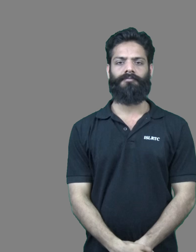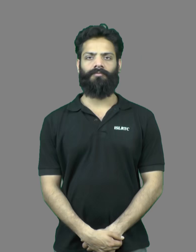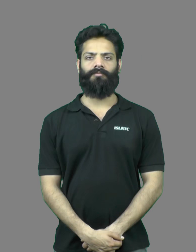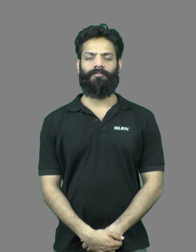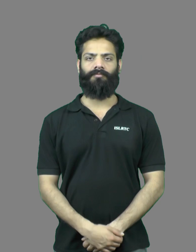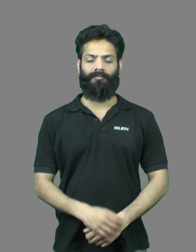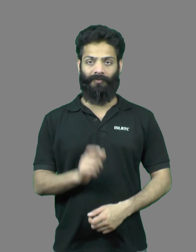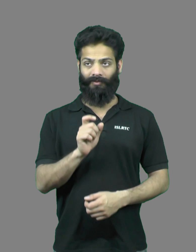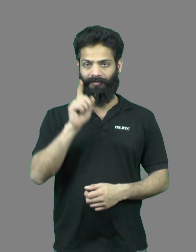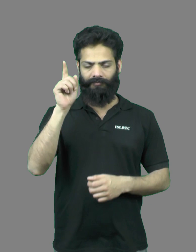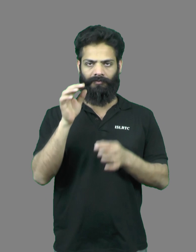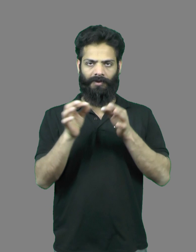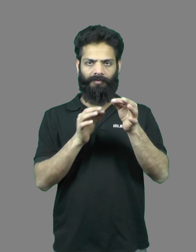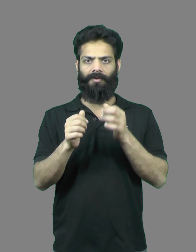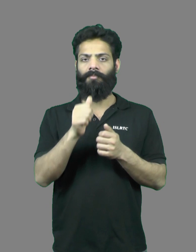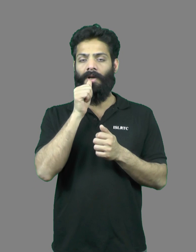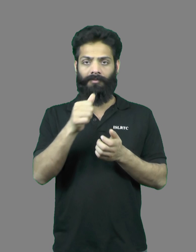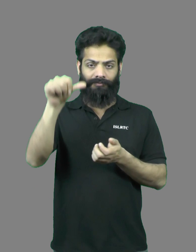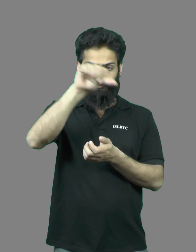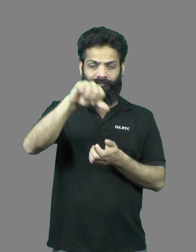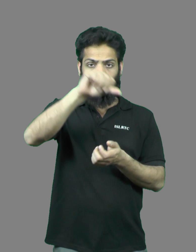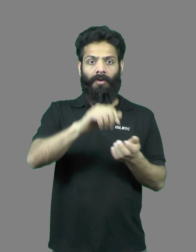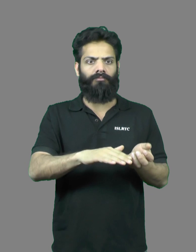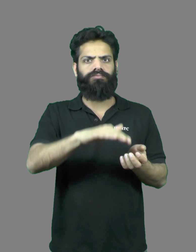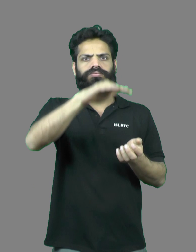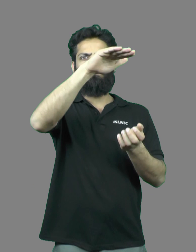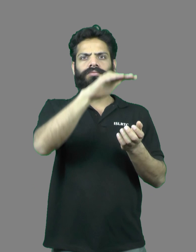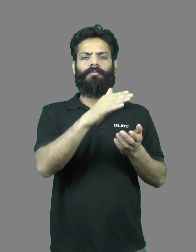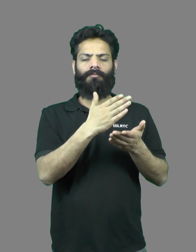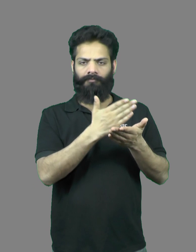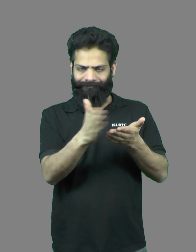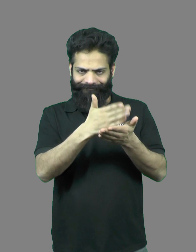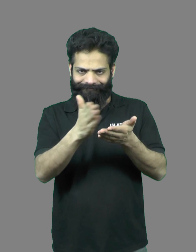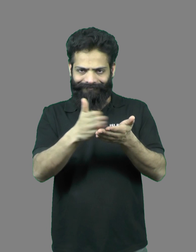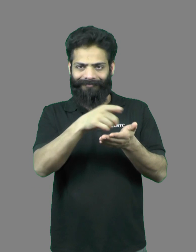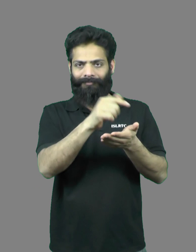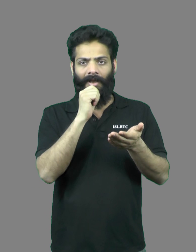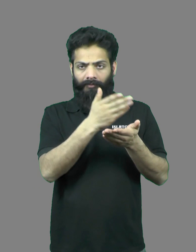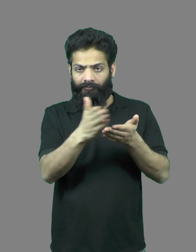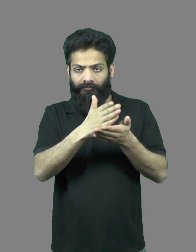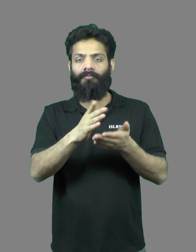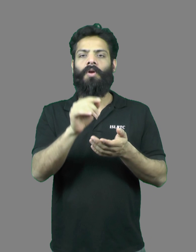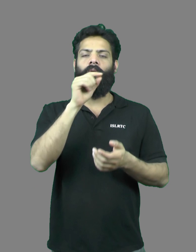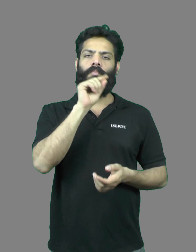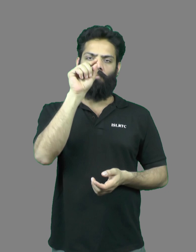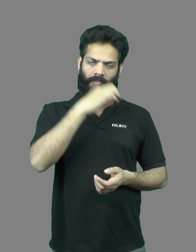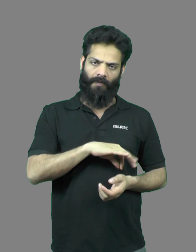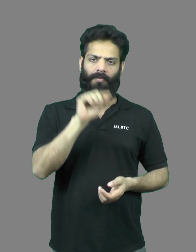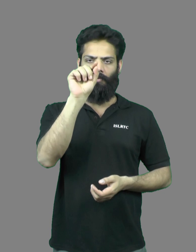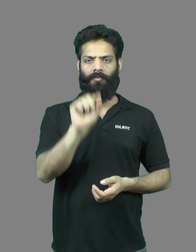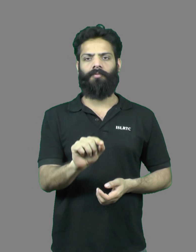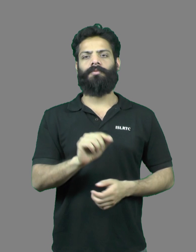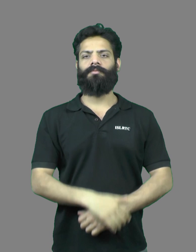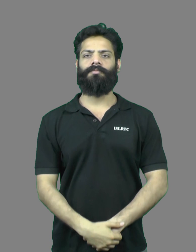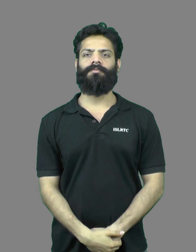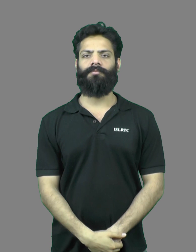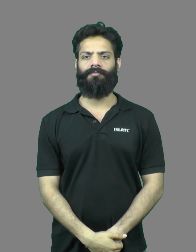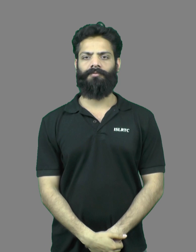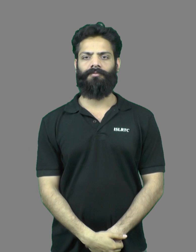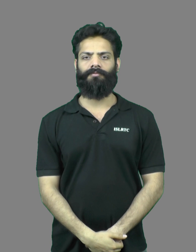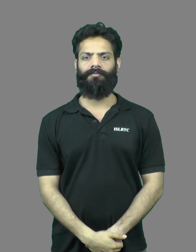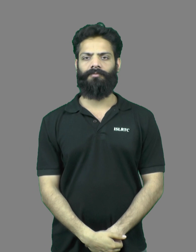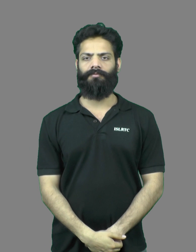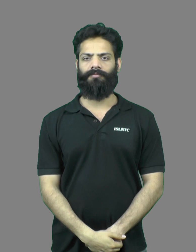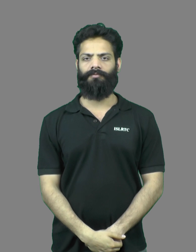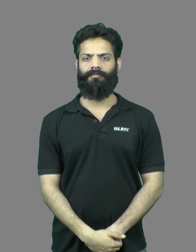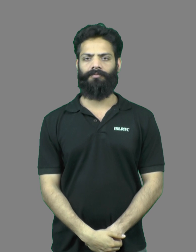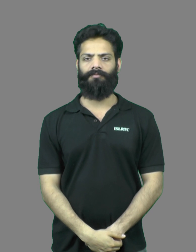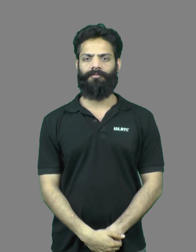Advantages of Drainage